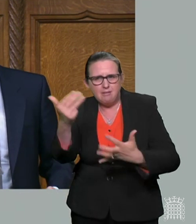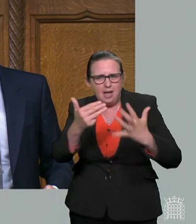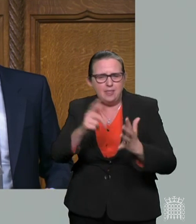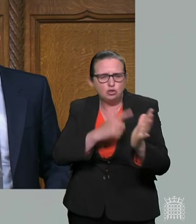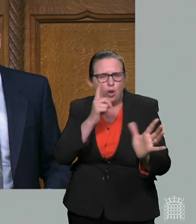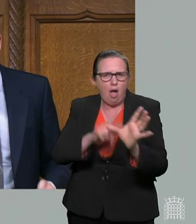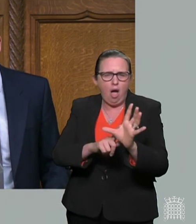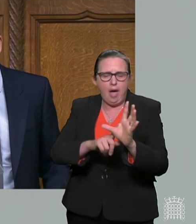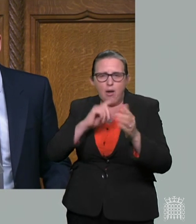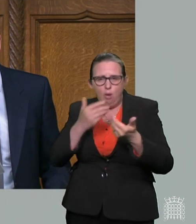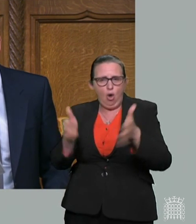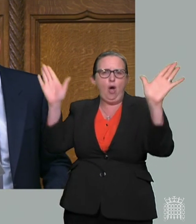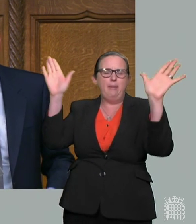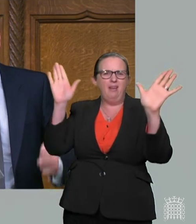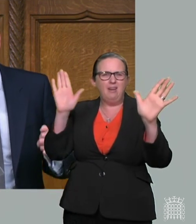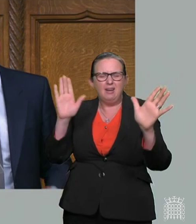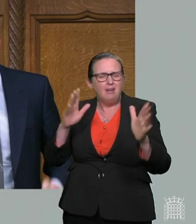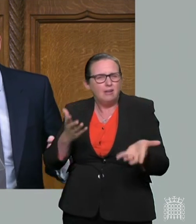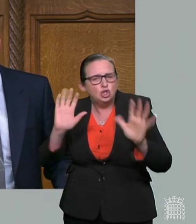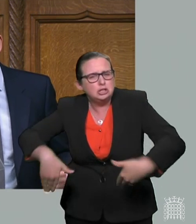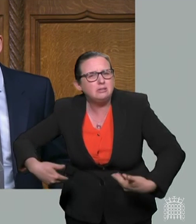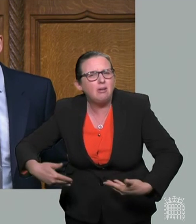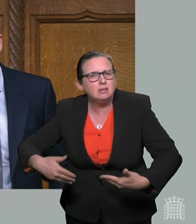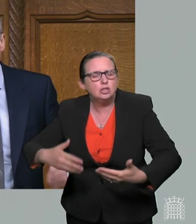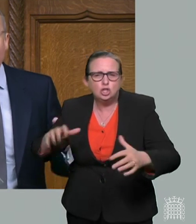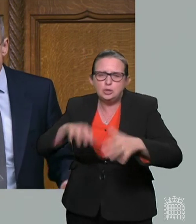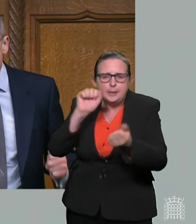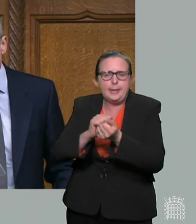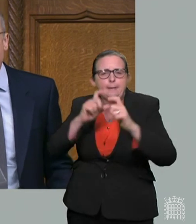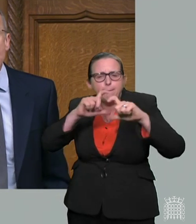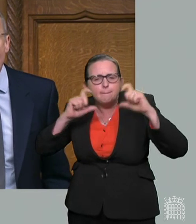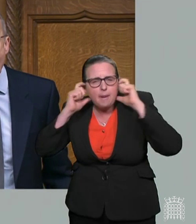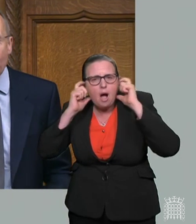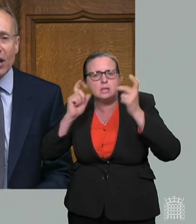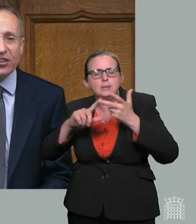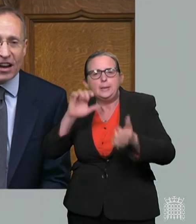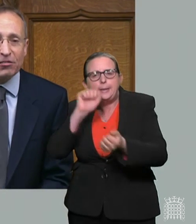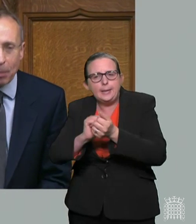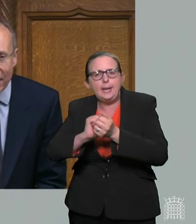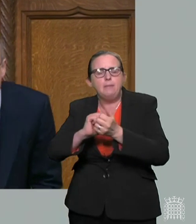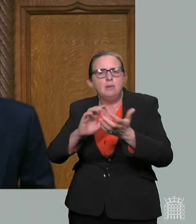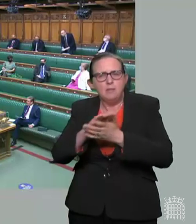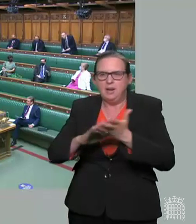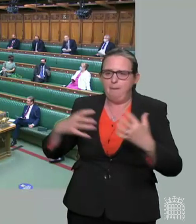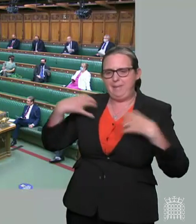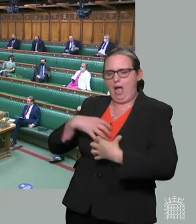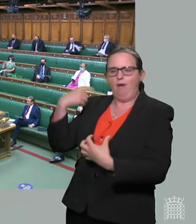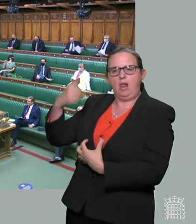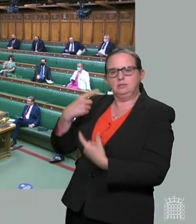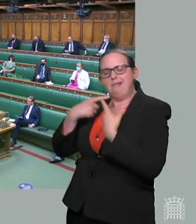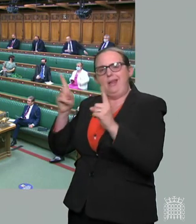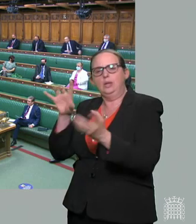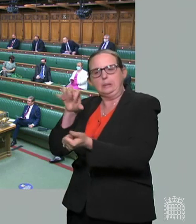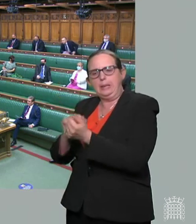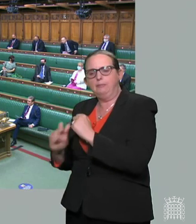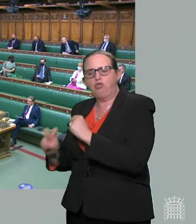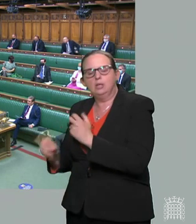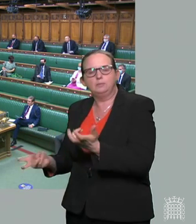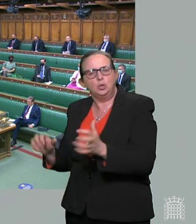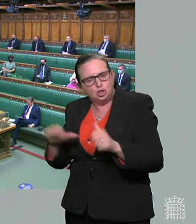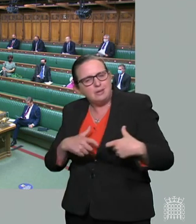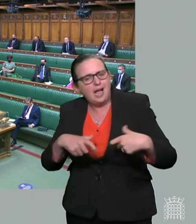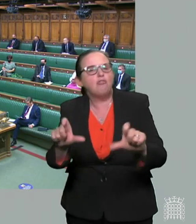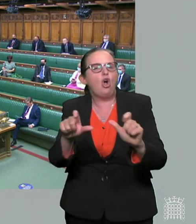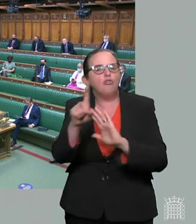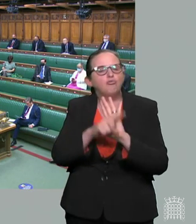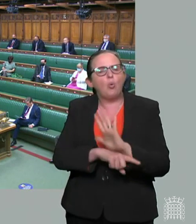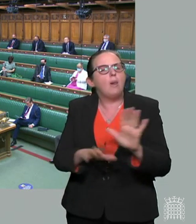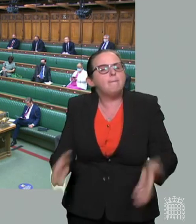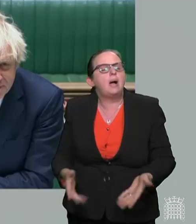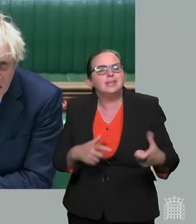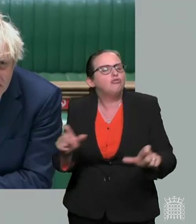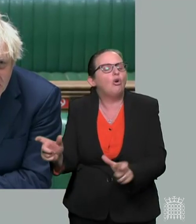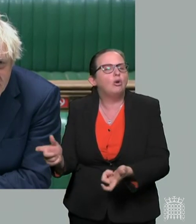Will he keep the regulations on mask wearing and, like the Mayor of London, keep fighting the virus until it is beat?